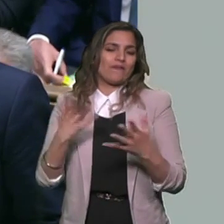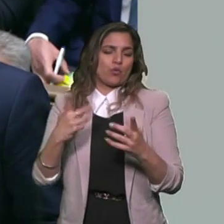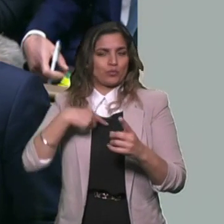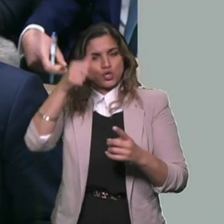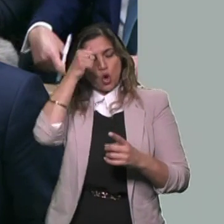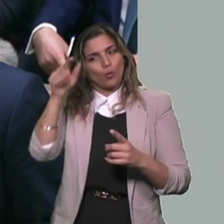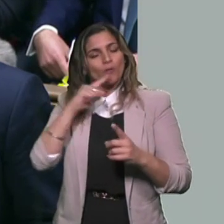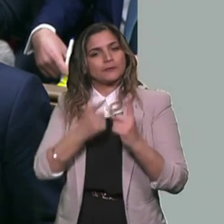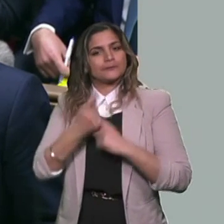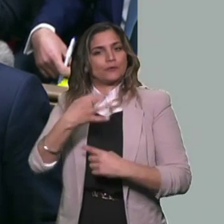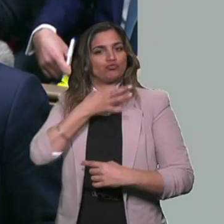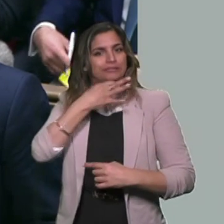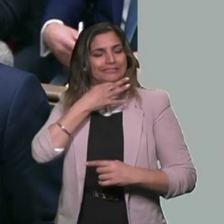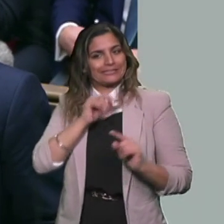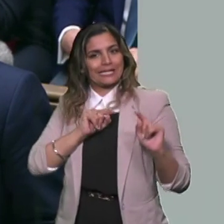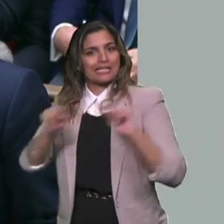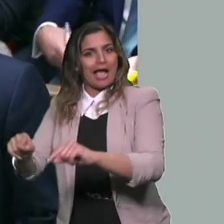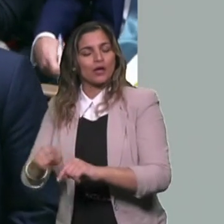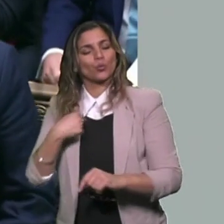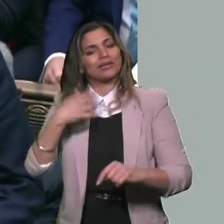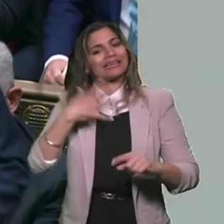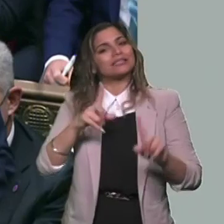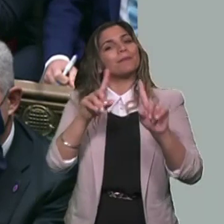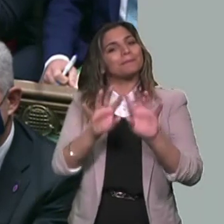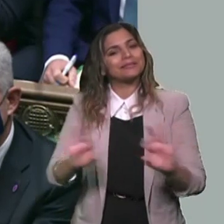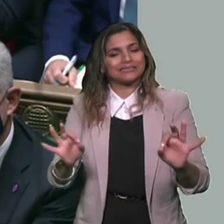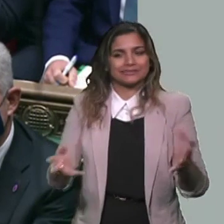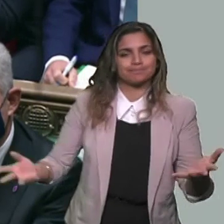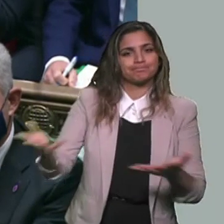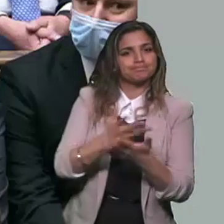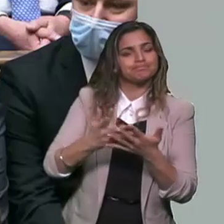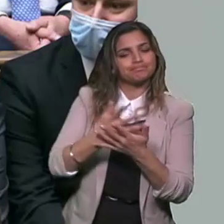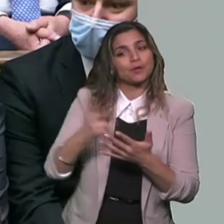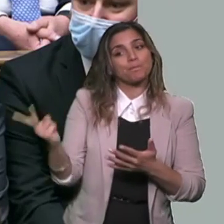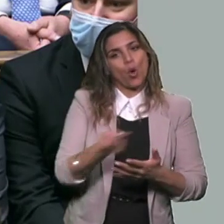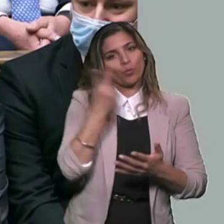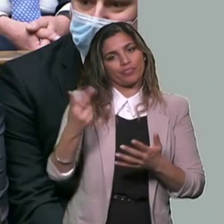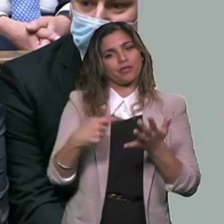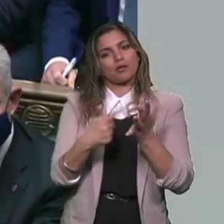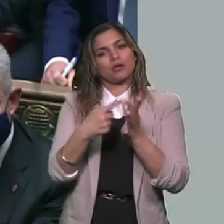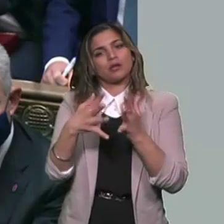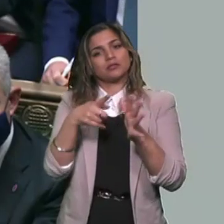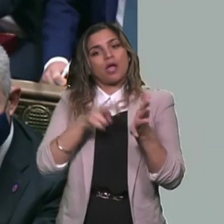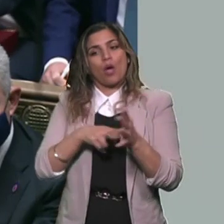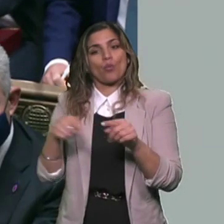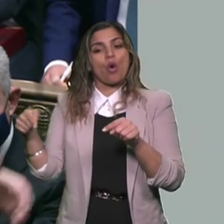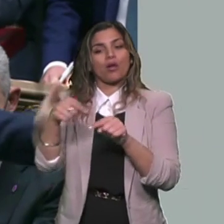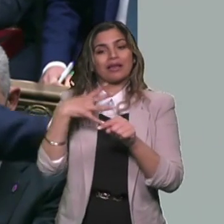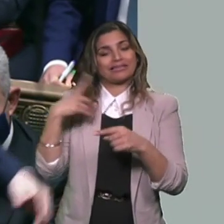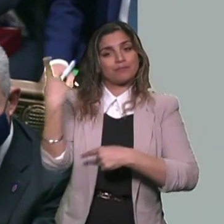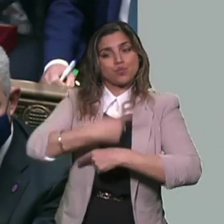What we need is a peaceful and constructive dialogue by people on both sides of the Taiwan Strait.